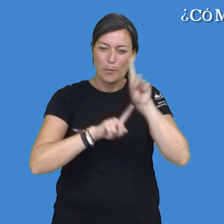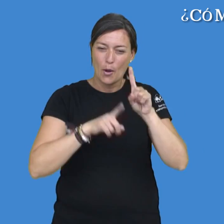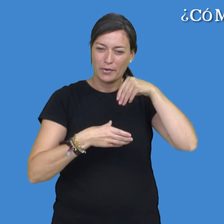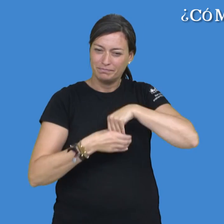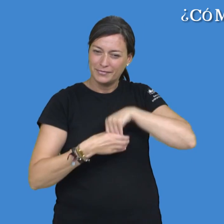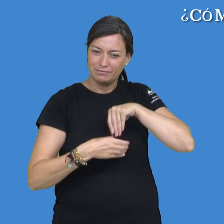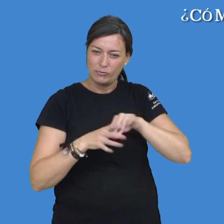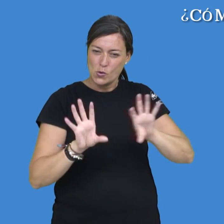dentro